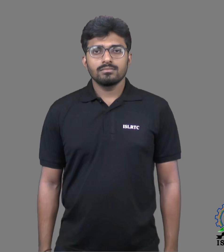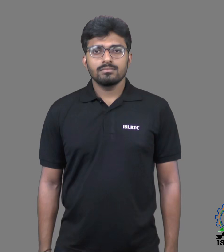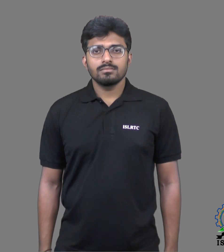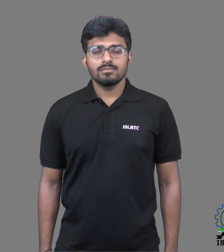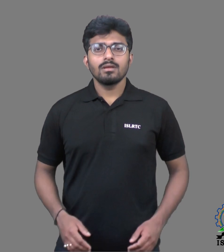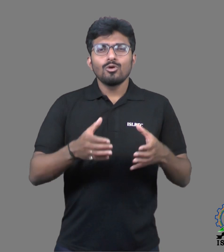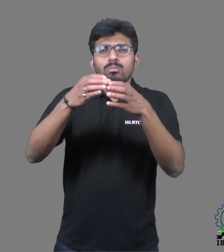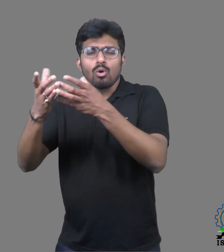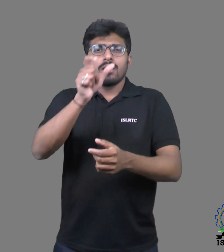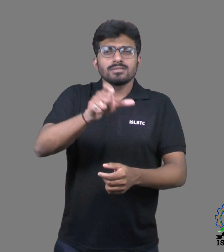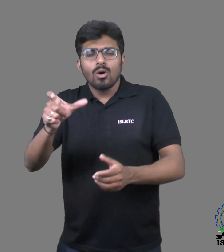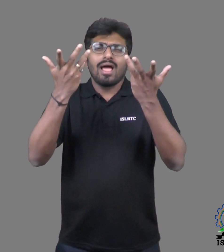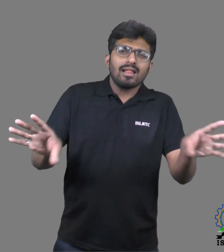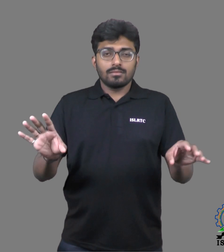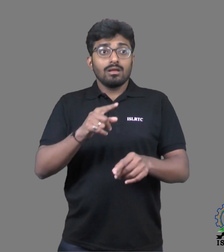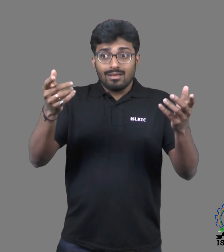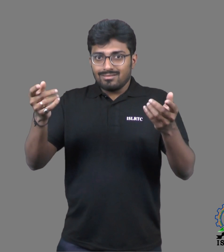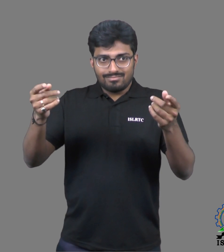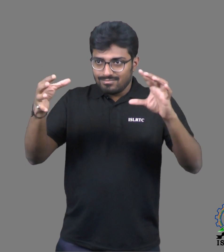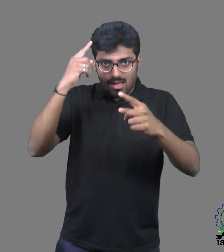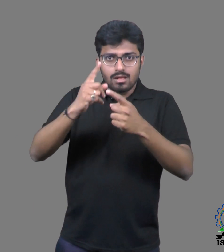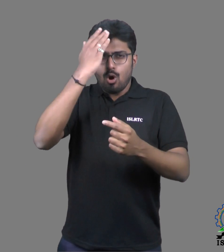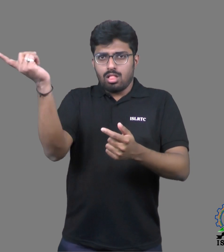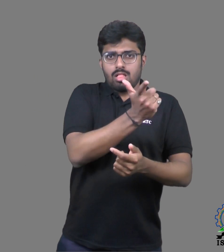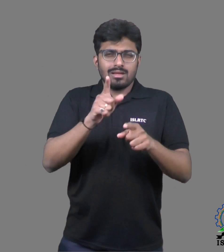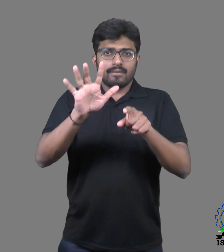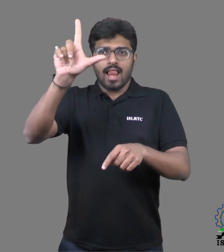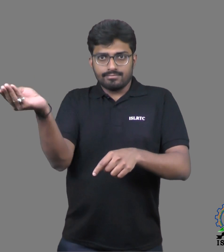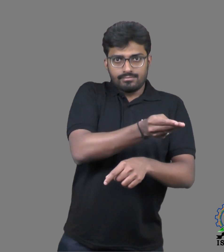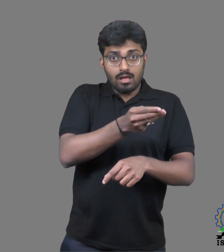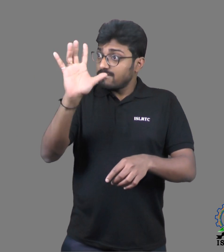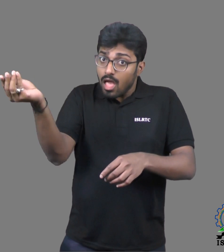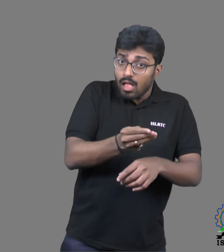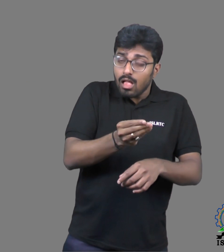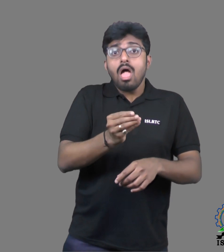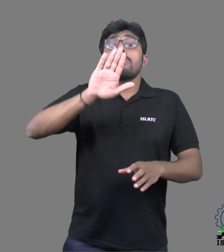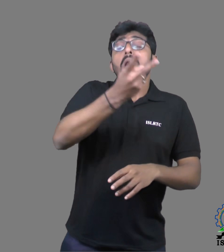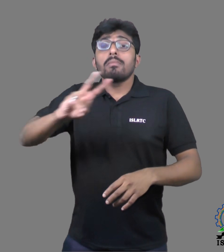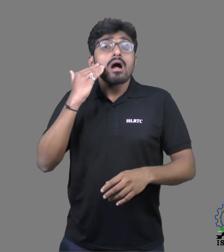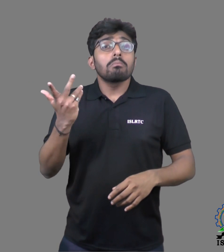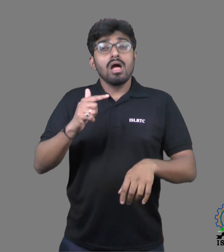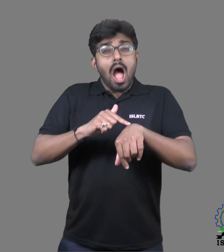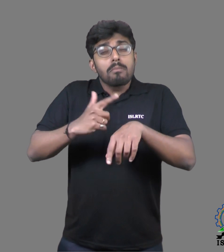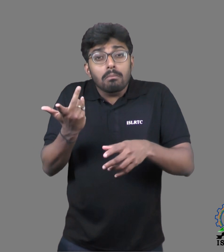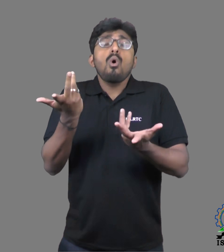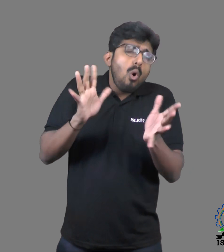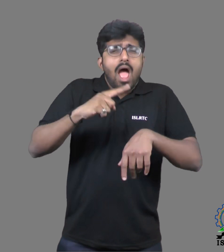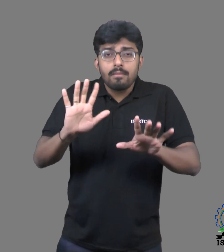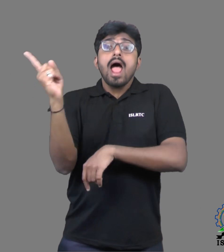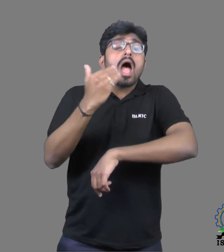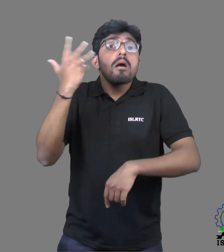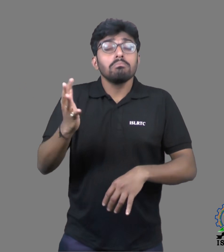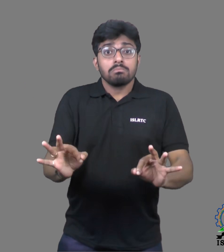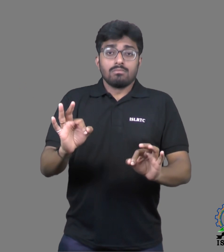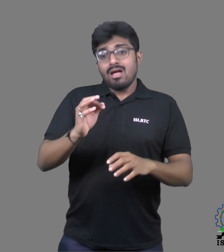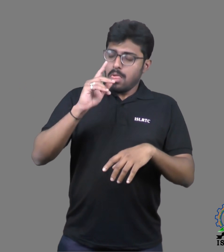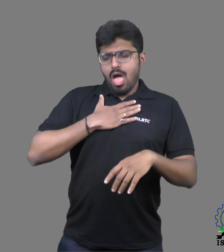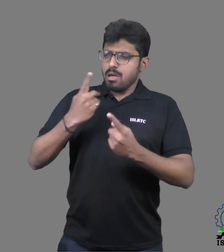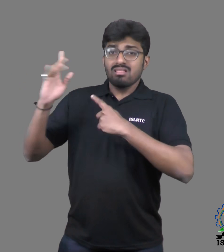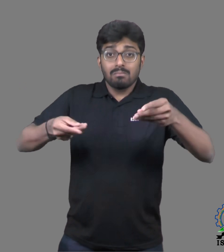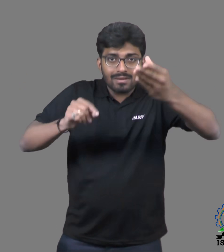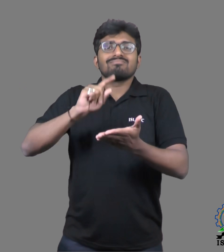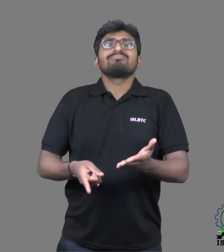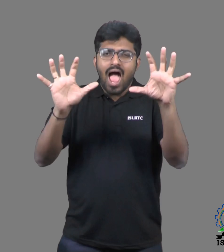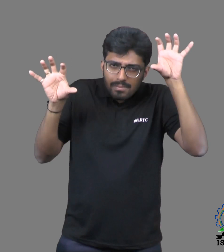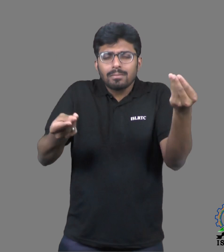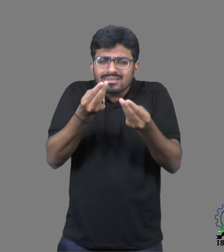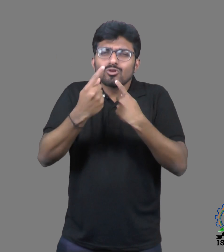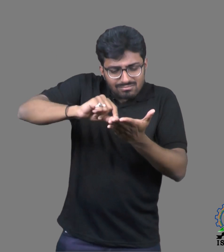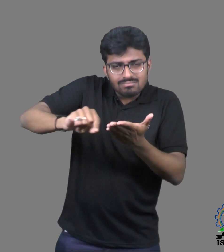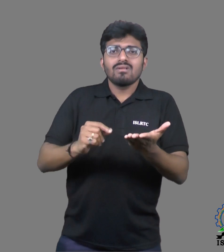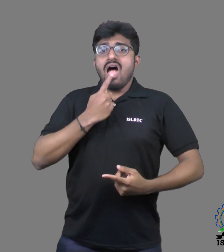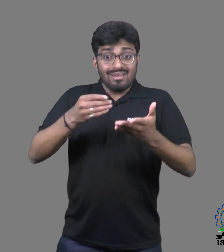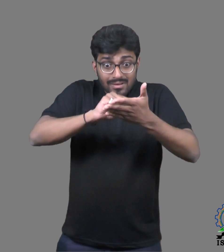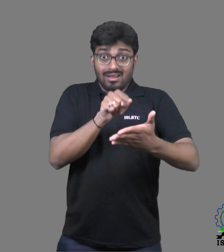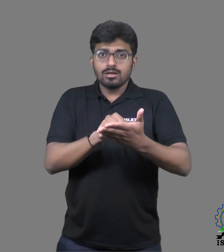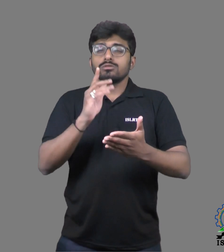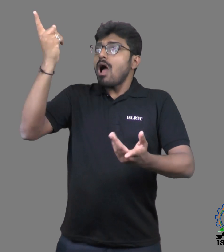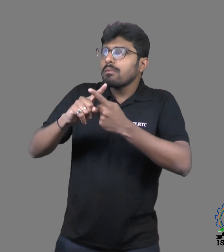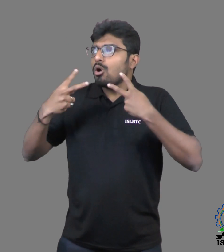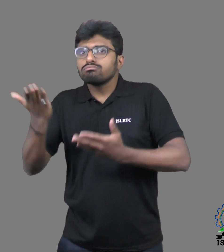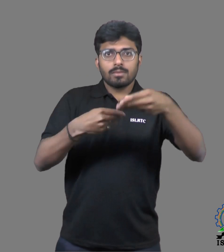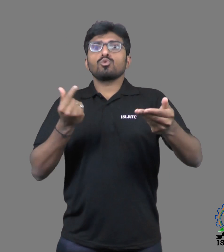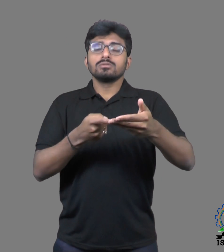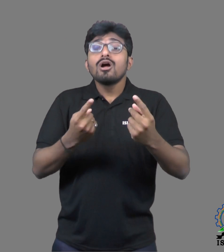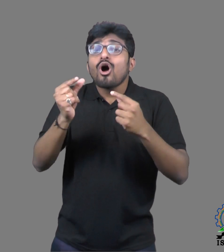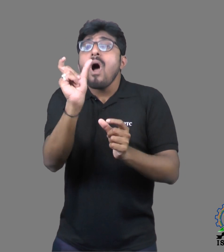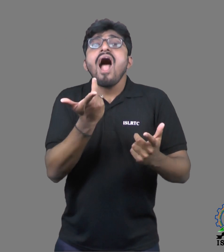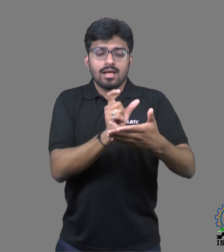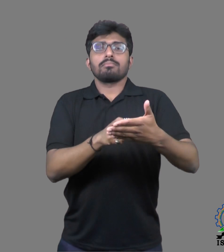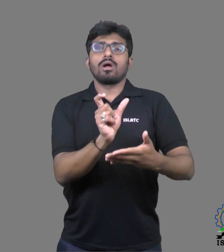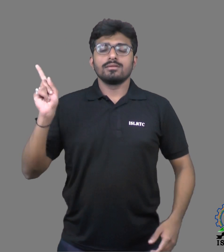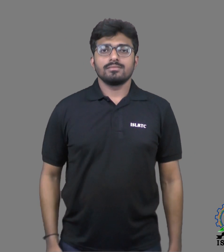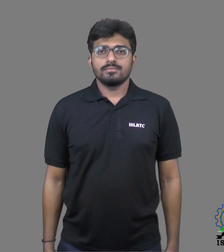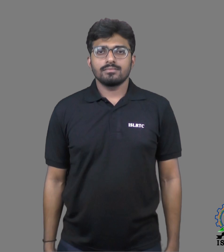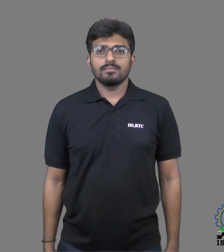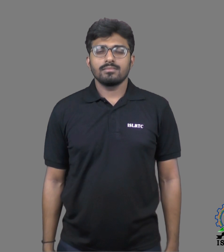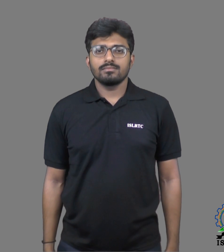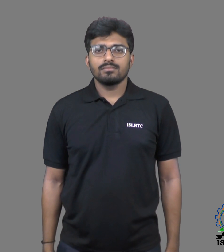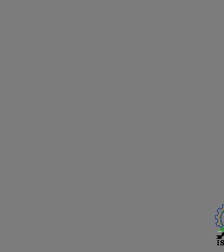Promissory Note